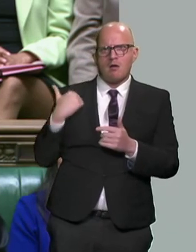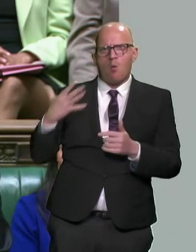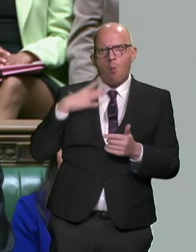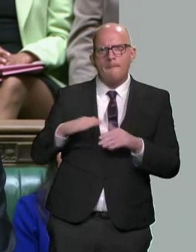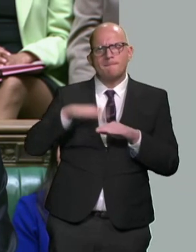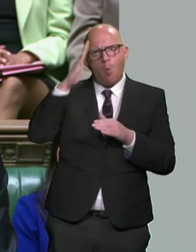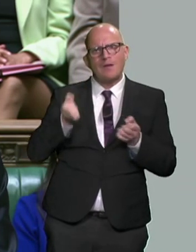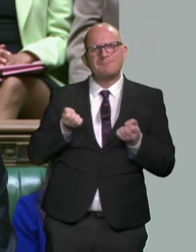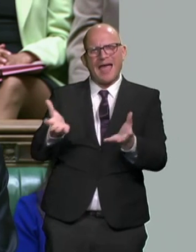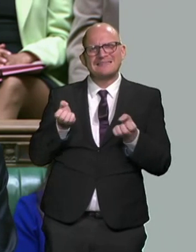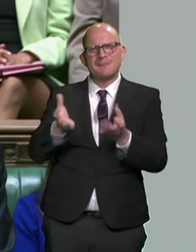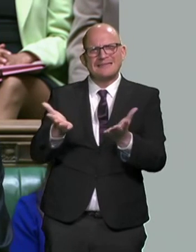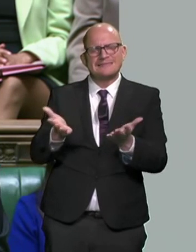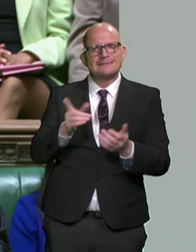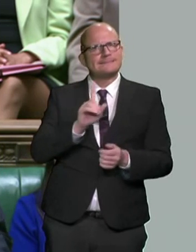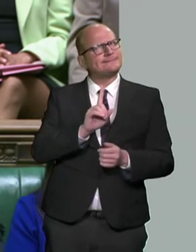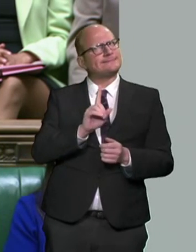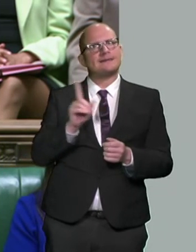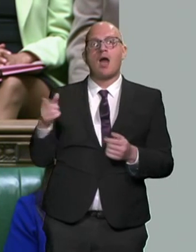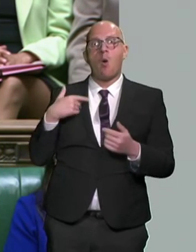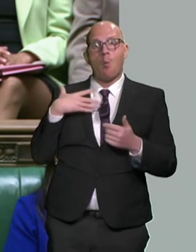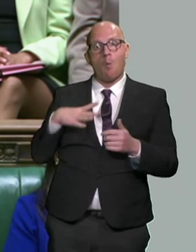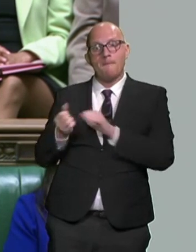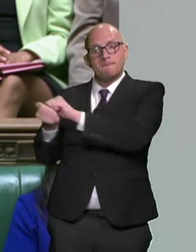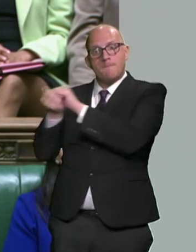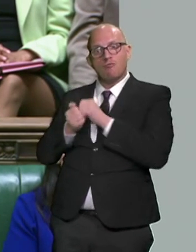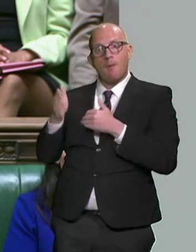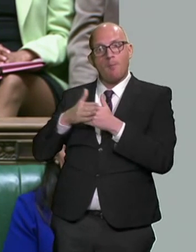More borrowing is not cost or risk free.